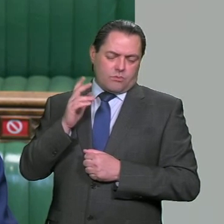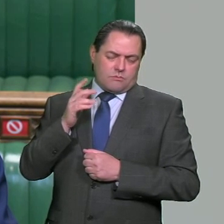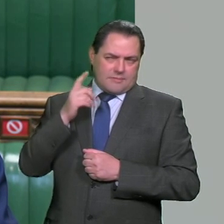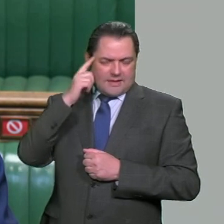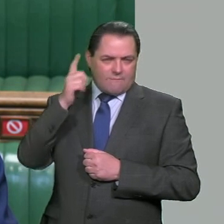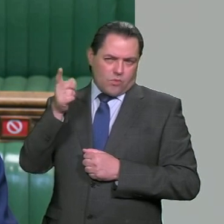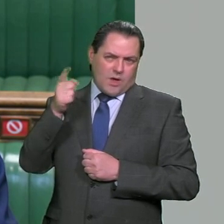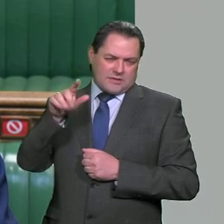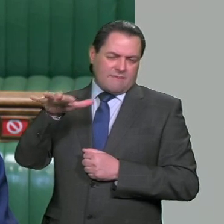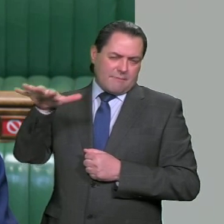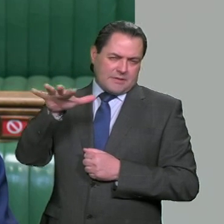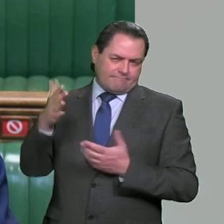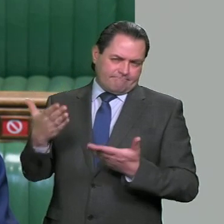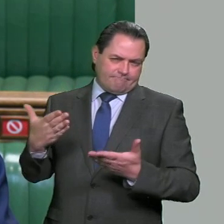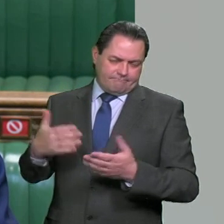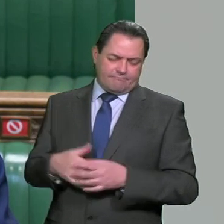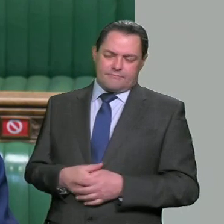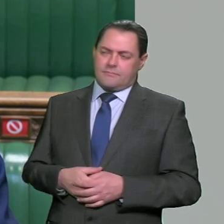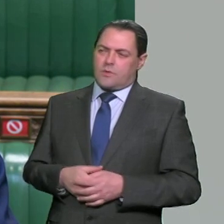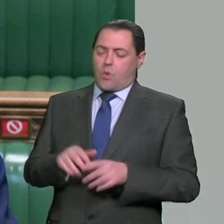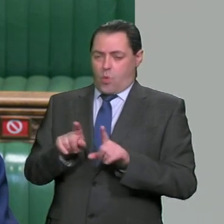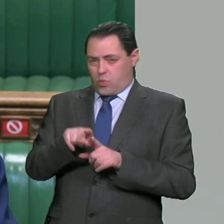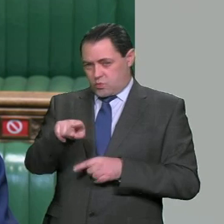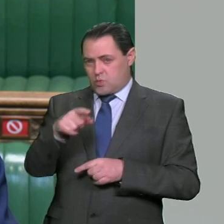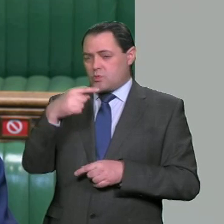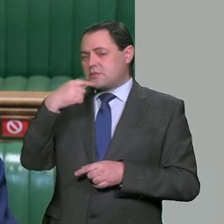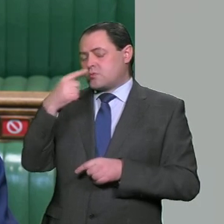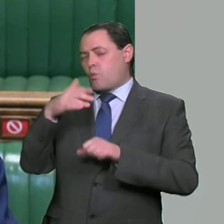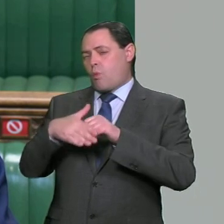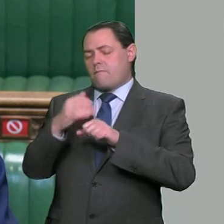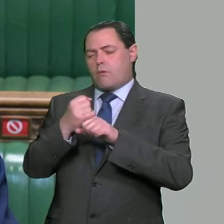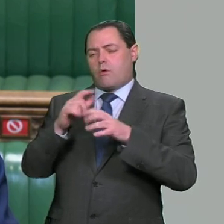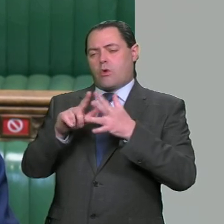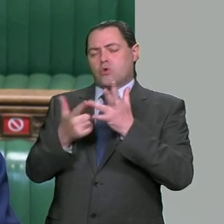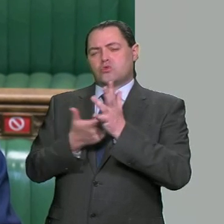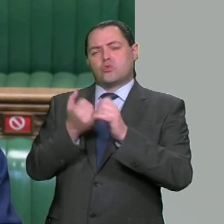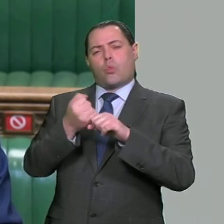May I also join the Prime Minister in his comments about the verdict in the George Floyd case?